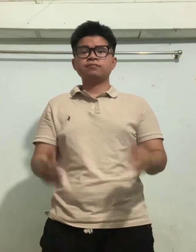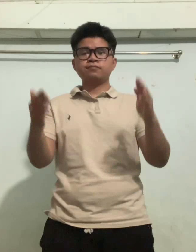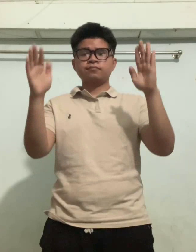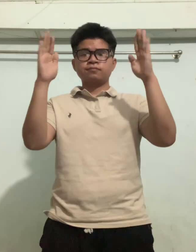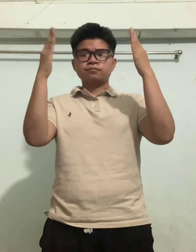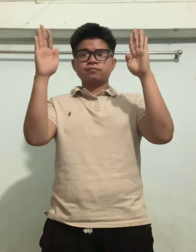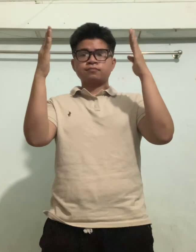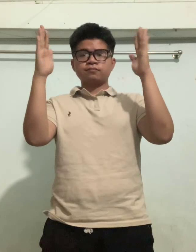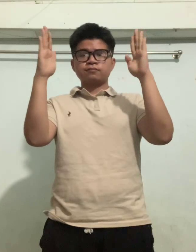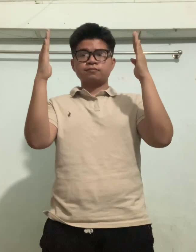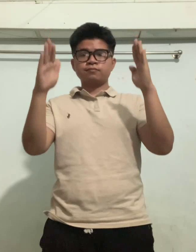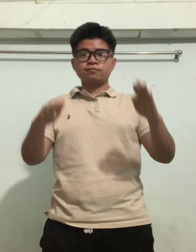vo tay